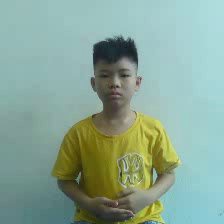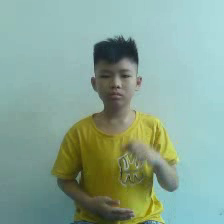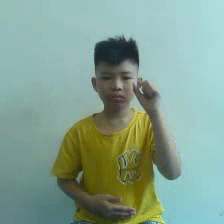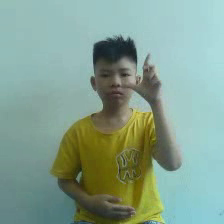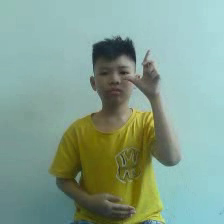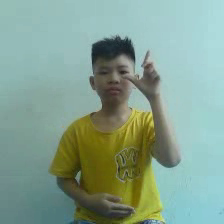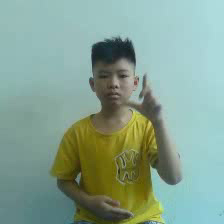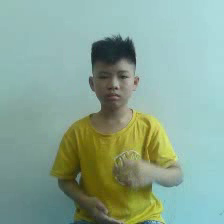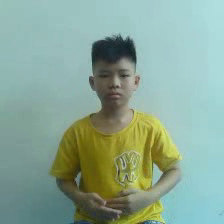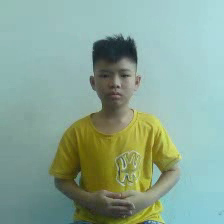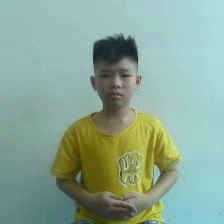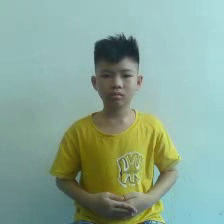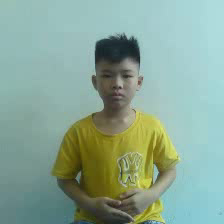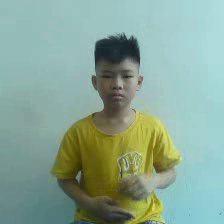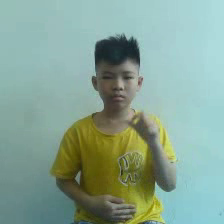Thức dậy